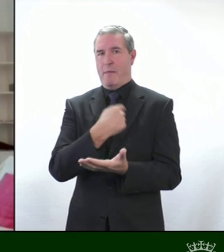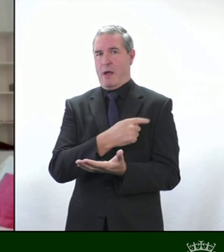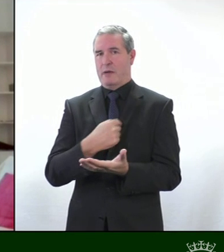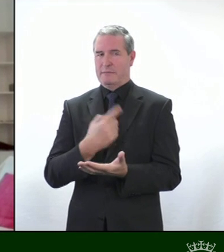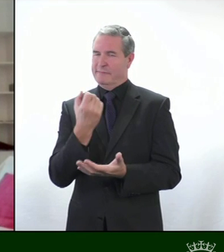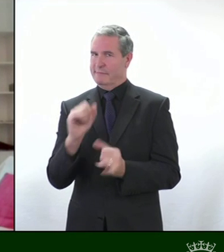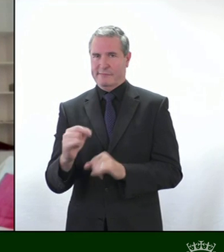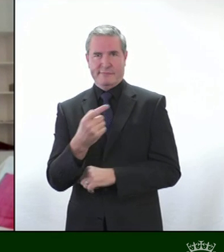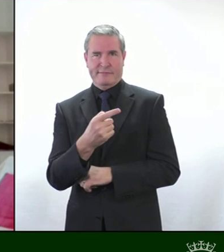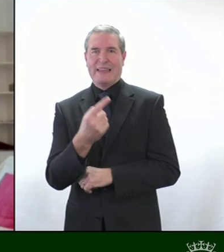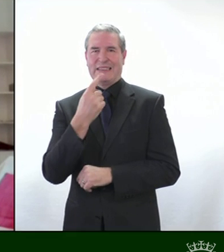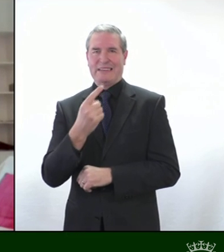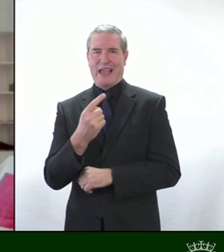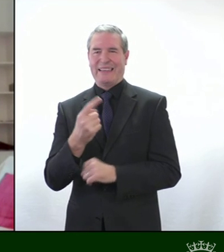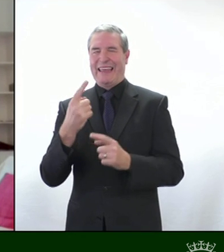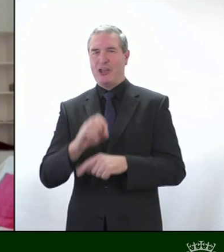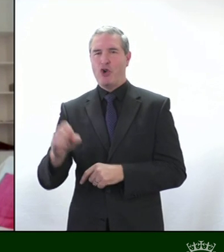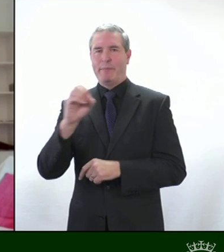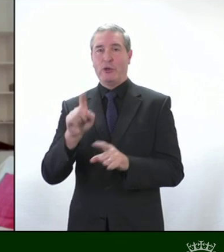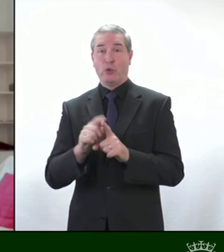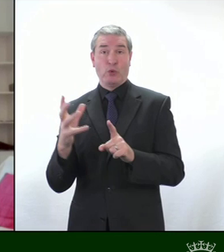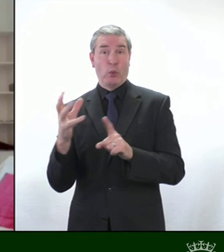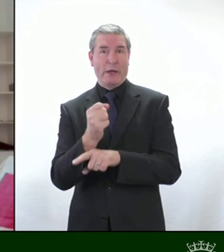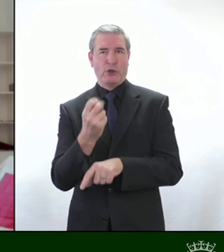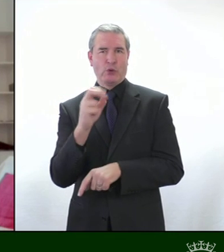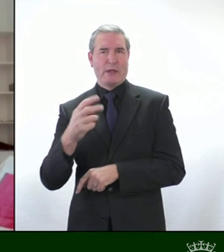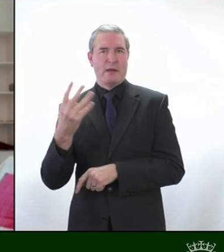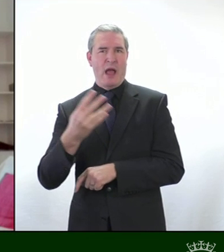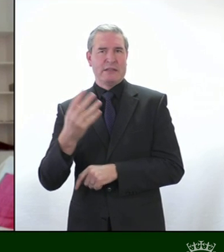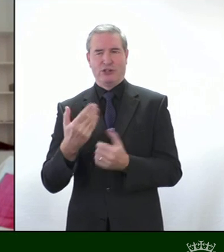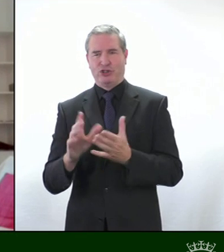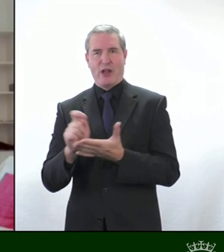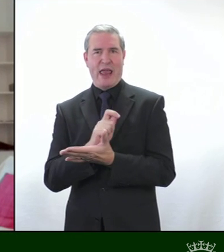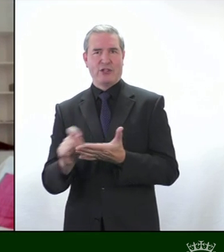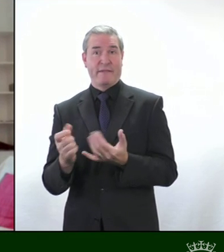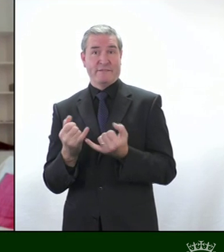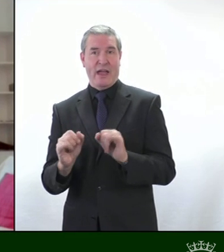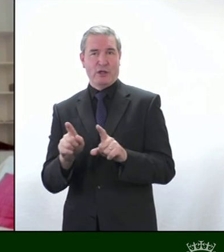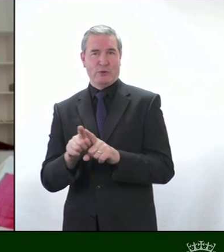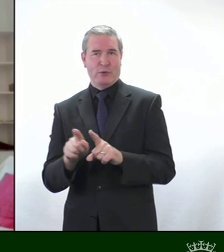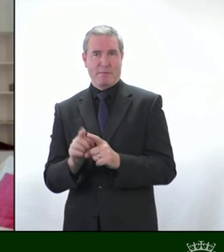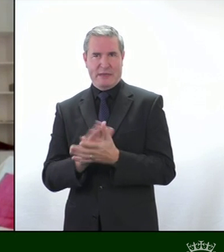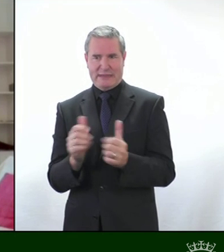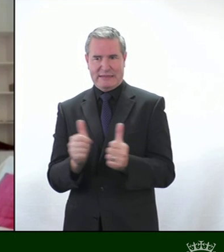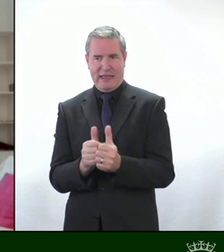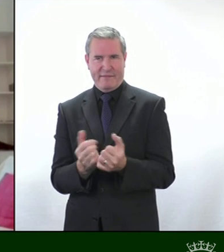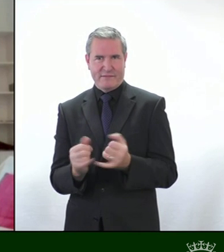He promised an oven-ready deal with the EU to win the 2019 general election, but we look like having no deal.